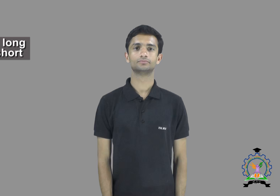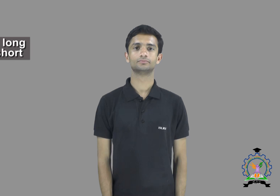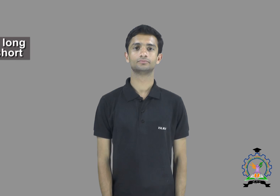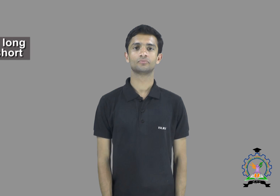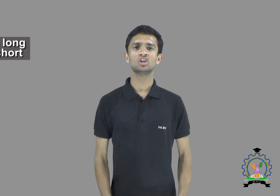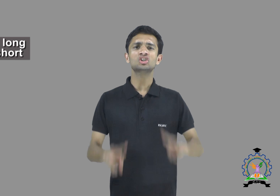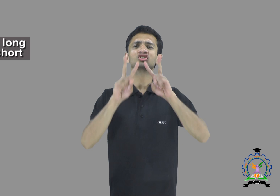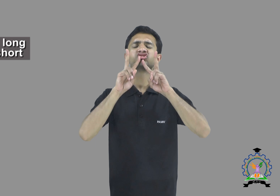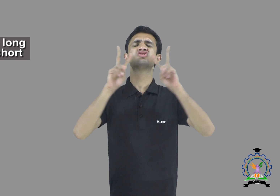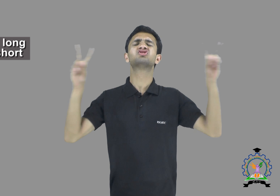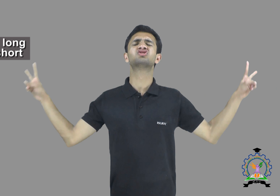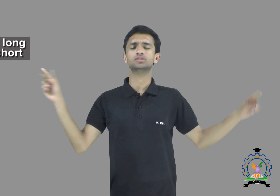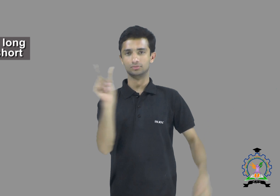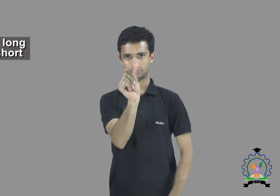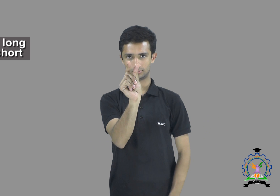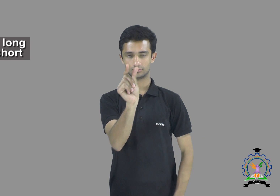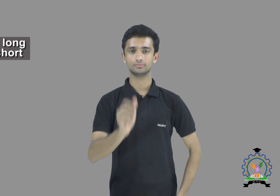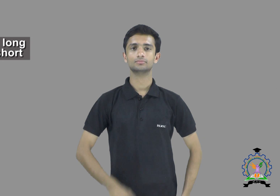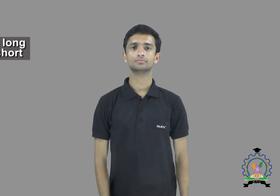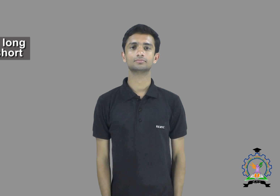Make a Long Story Short